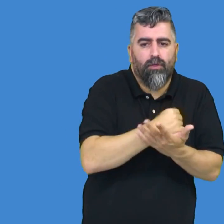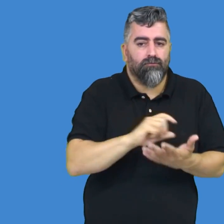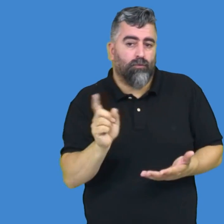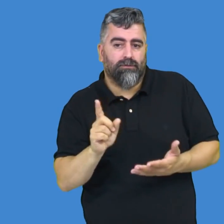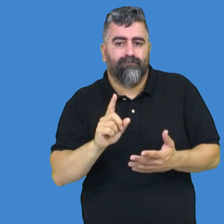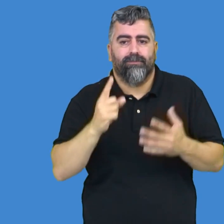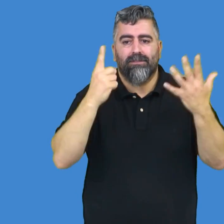no